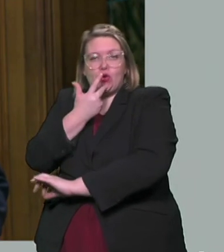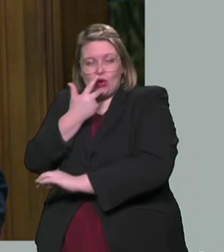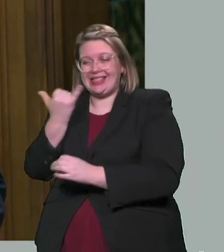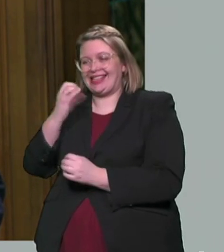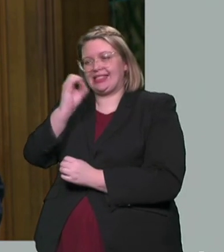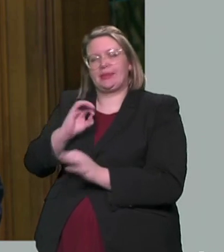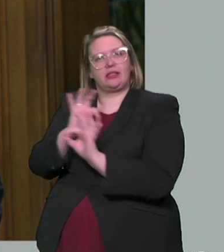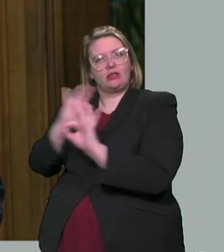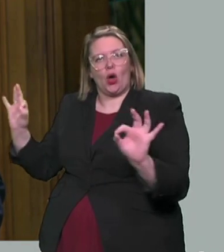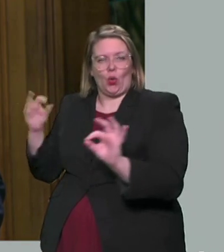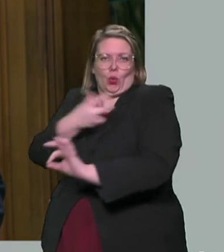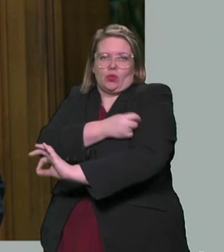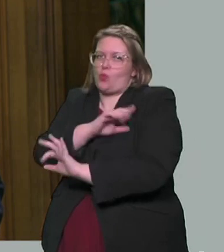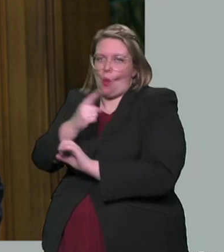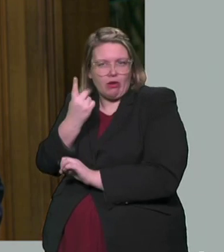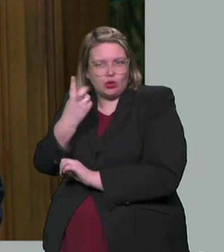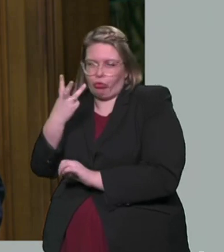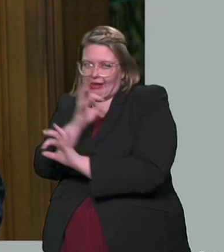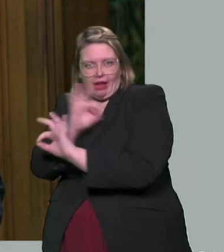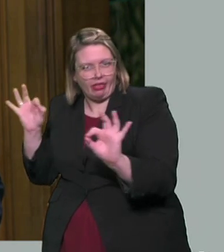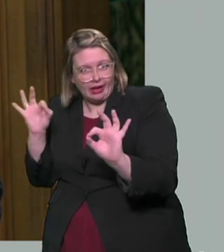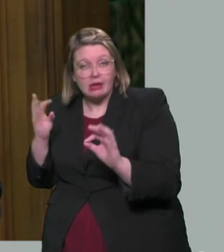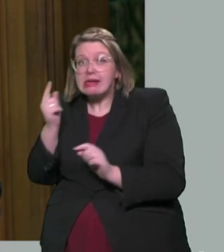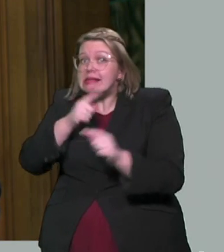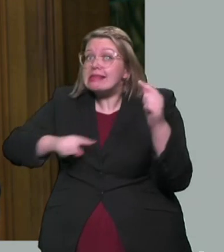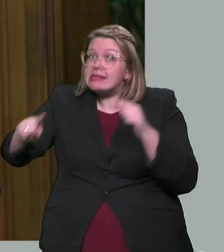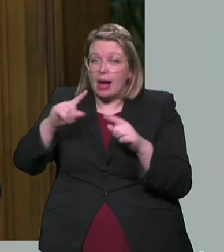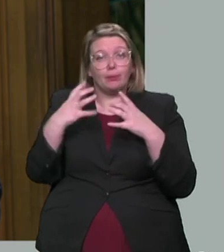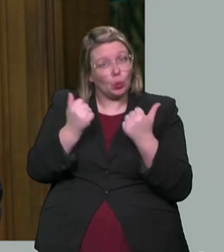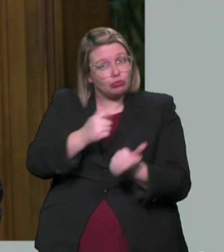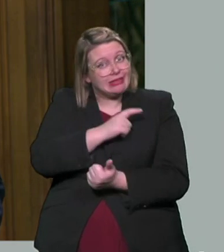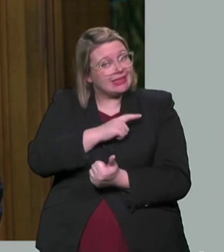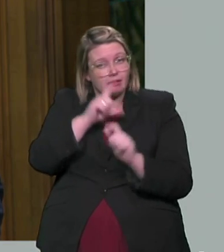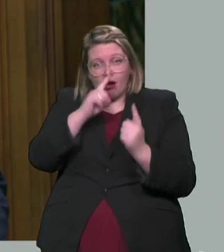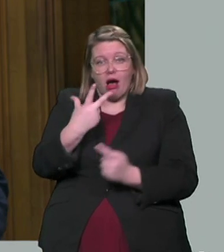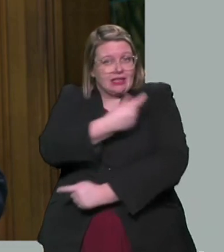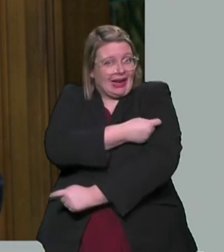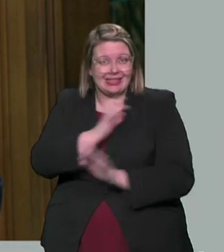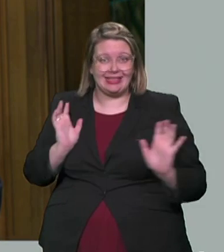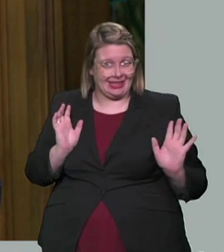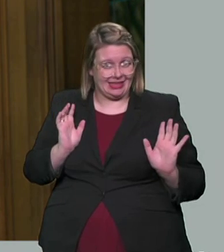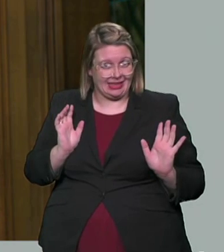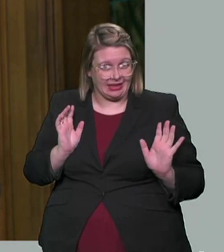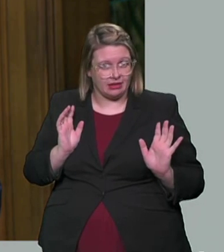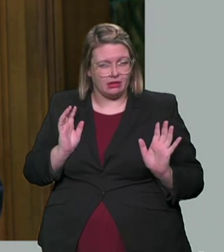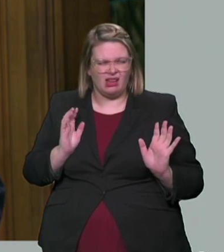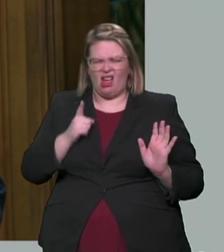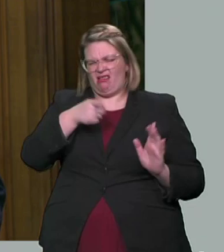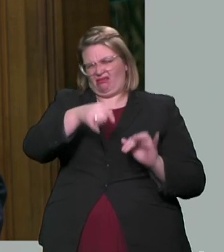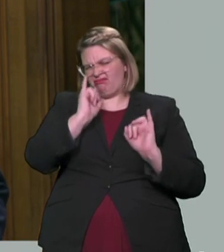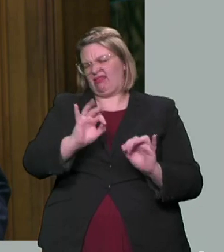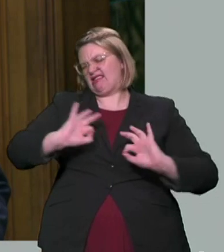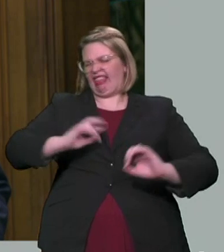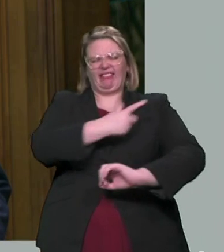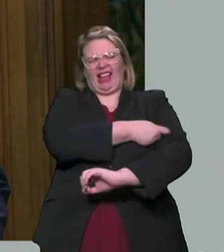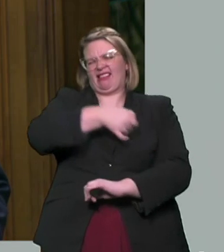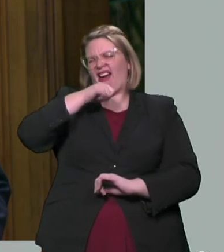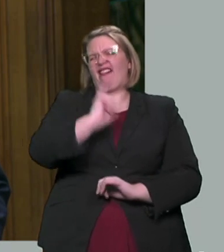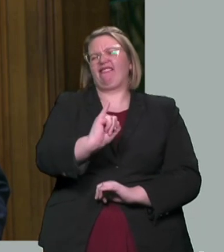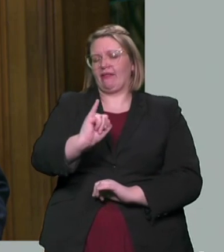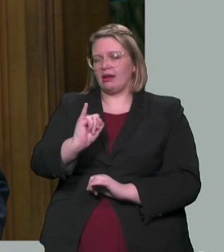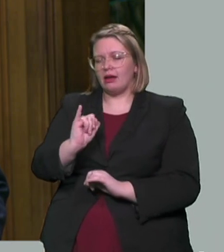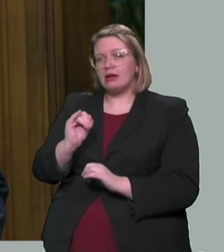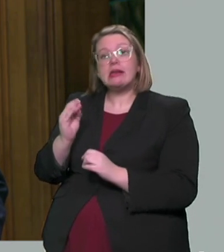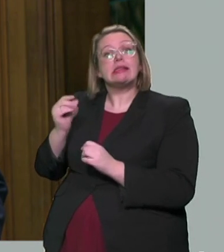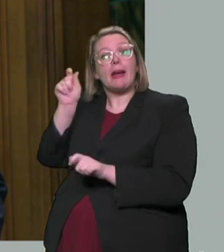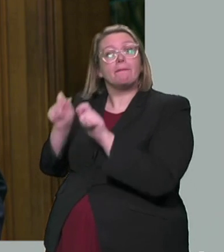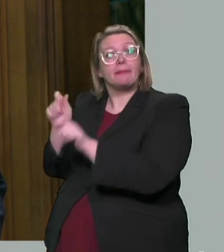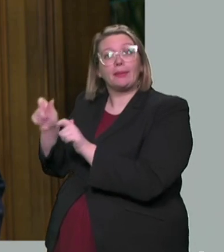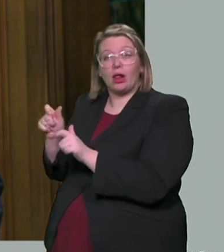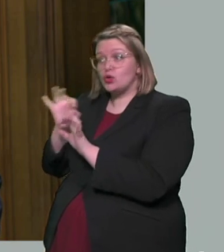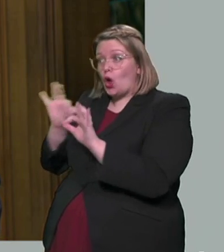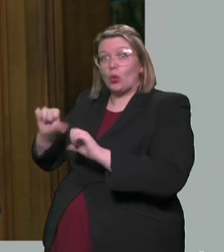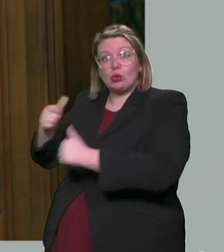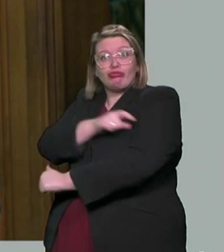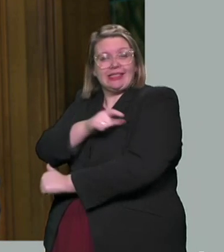He will know that there are people out there with very good reasons not to be vaccinated, who get tarred with the same brush as people who have been reading nonsense on the internet.